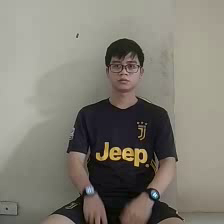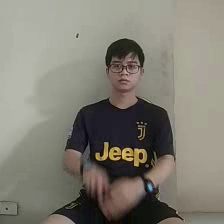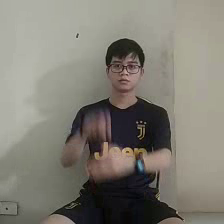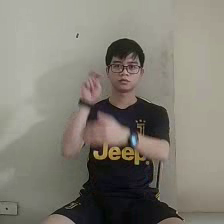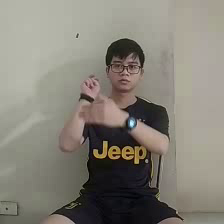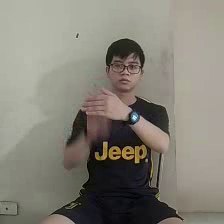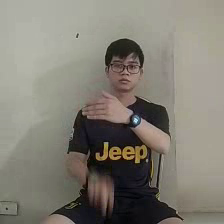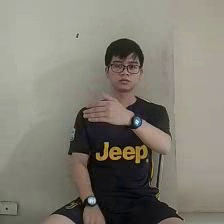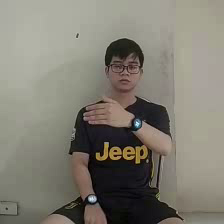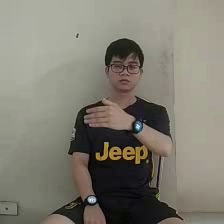Phạt